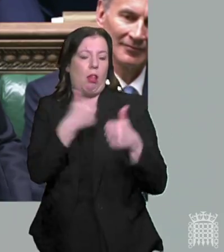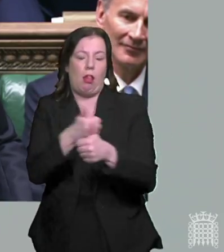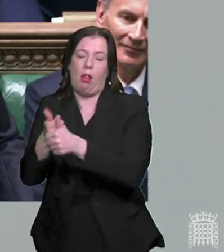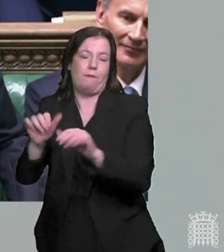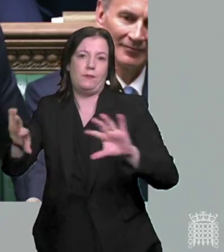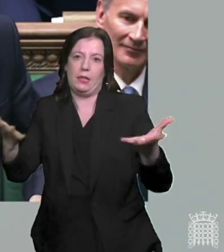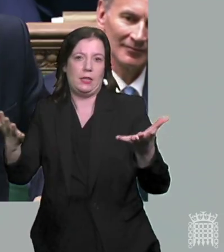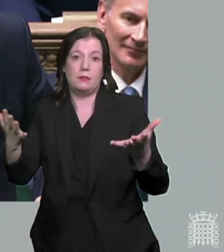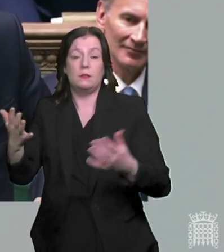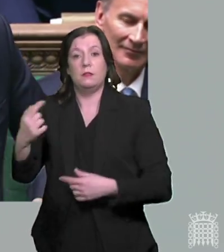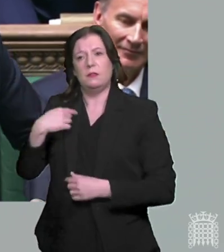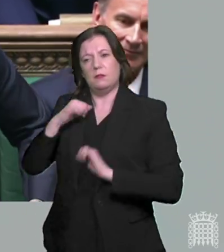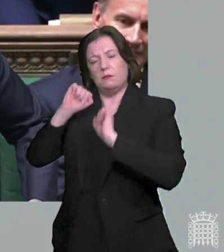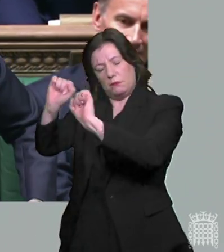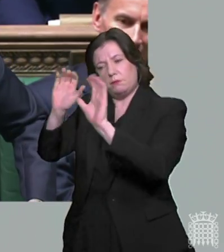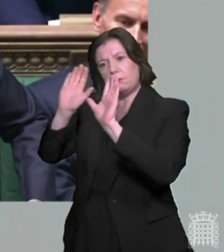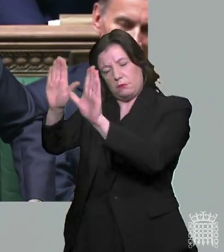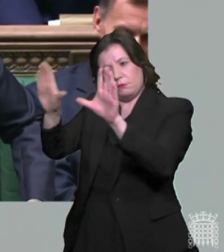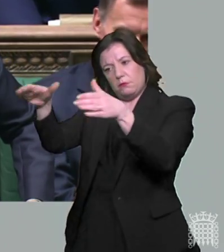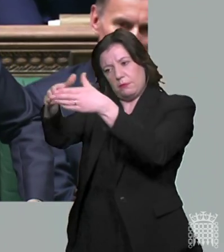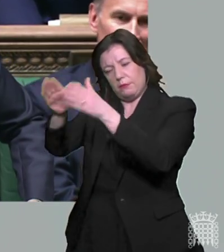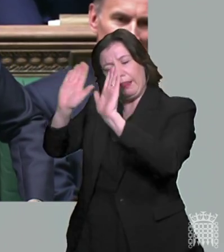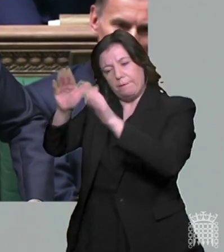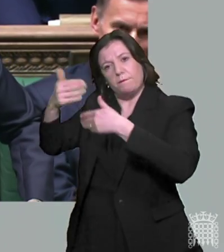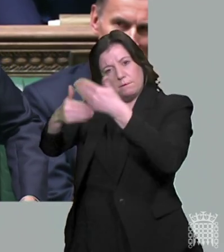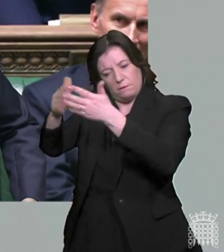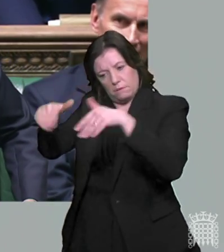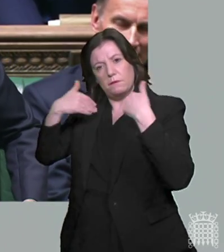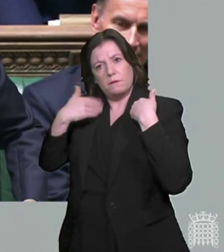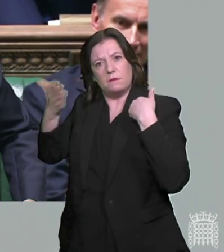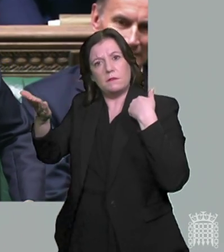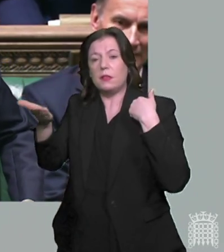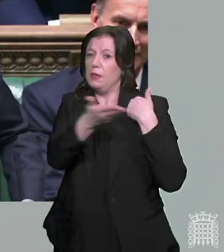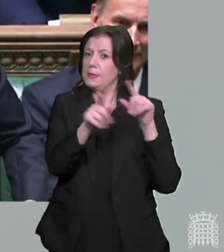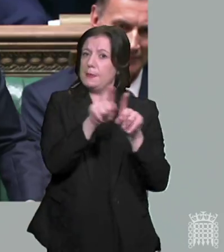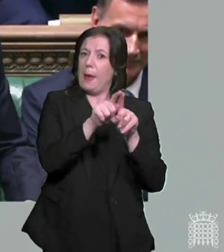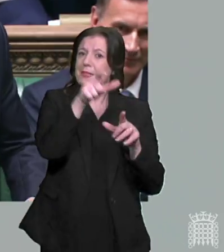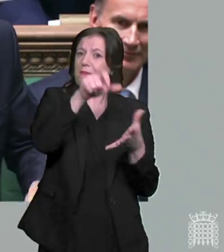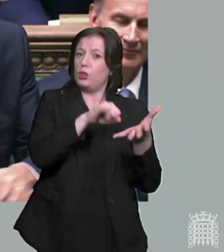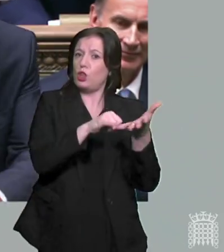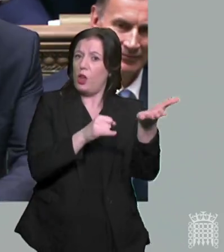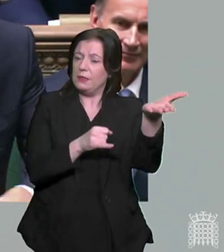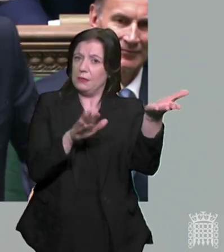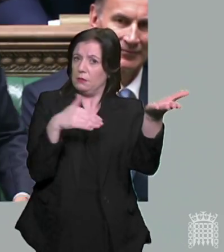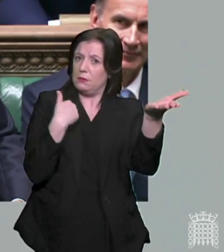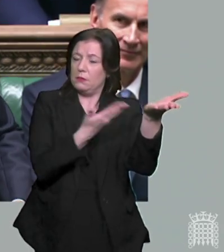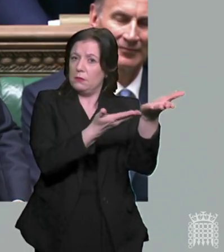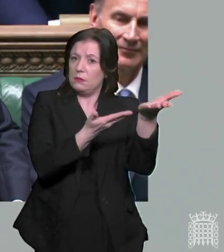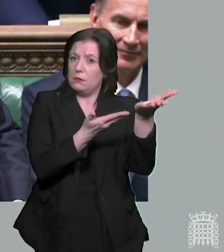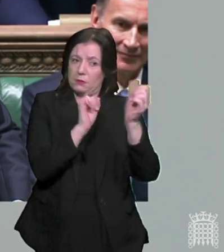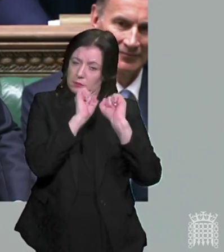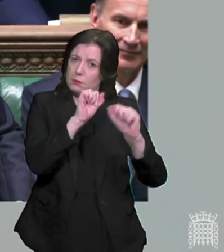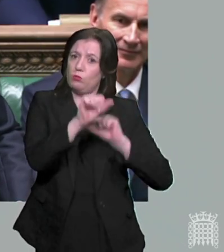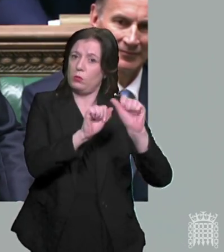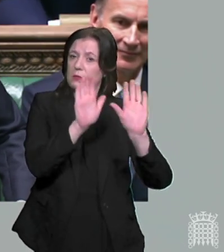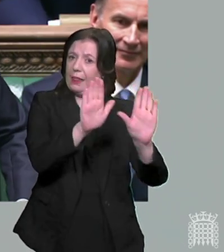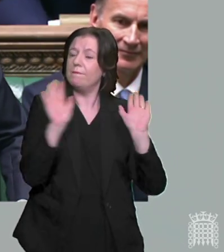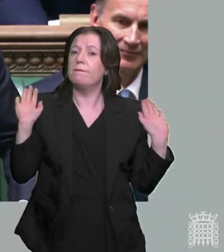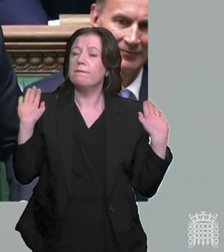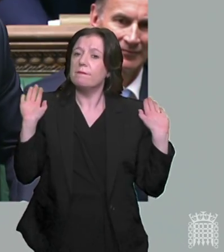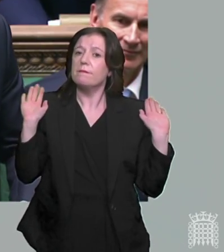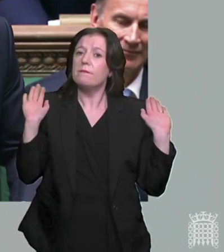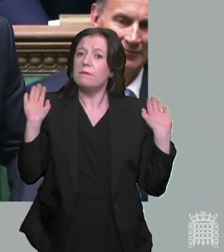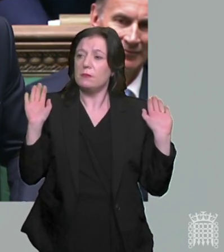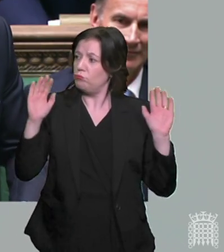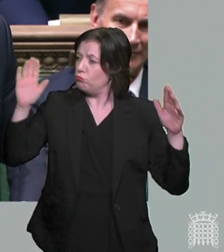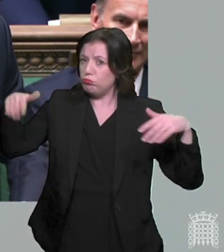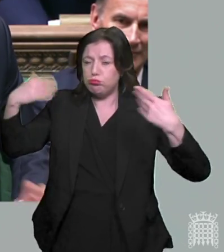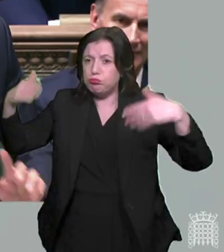I care about the integrity and impartiality of our institutions—the BBC, but also the civil service—and it is right that those processes carry on properly.